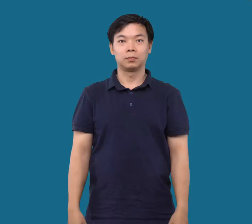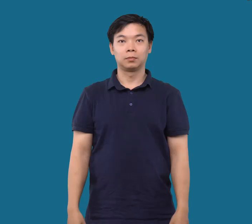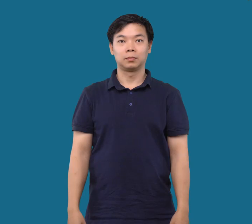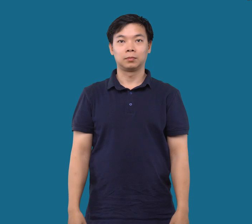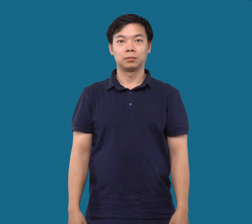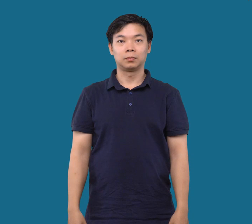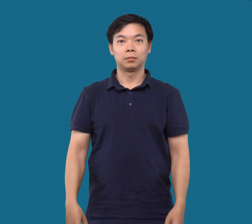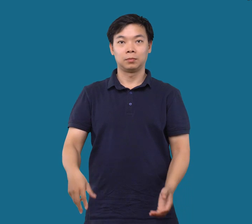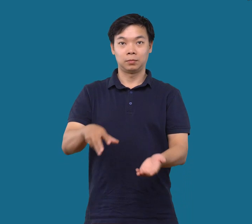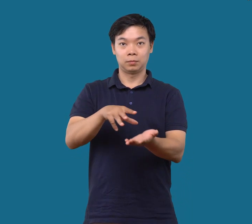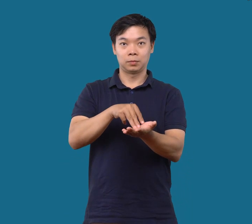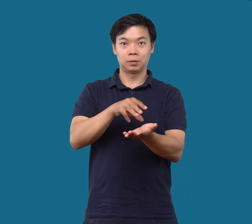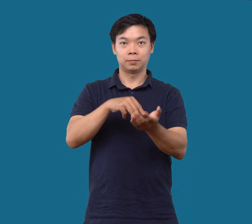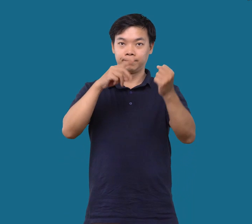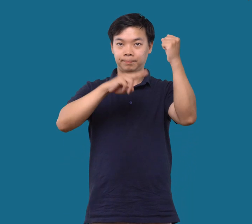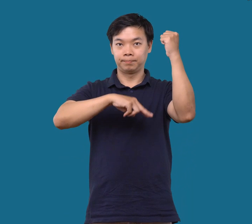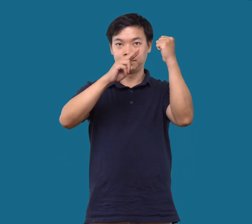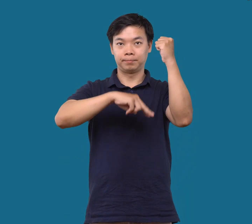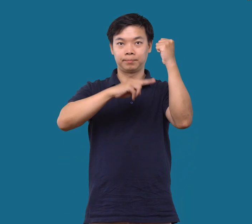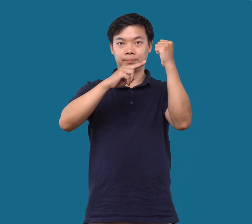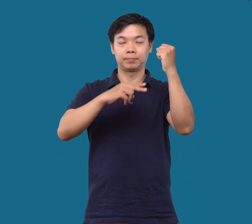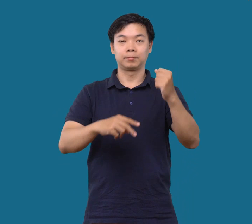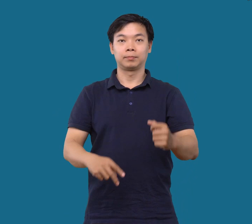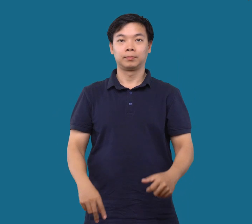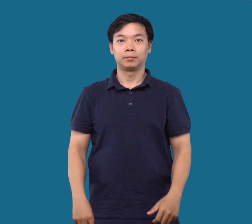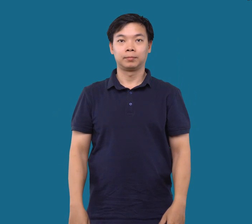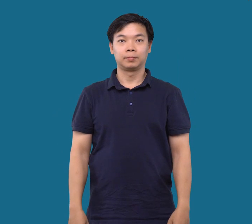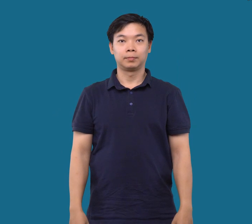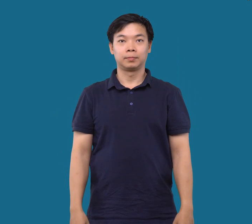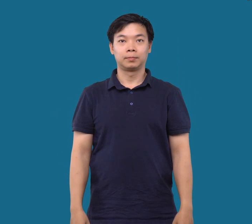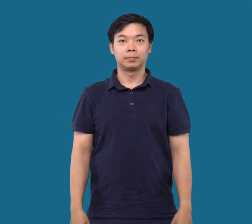môn Tiếng Việt